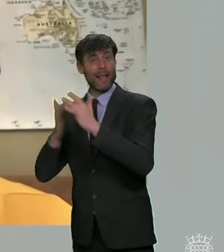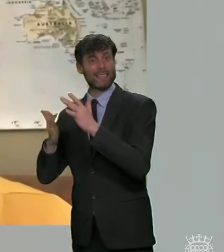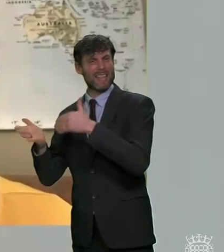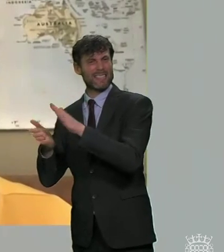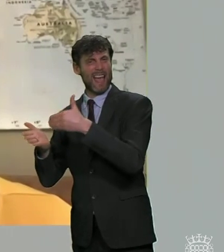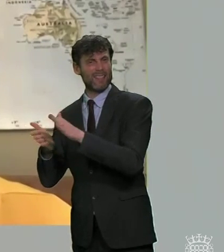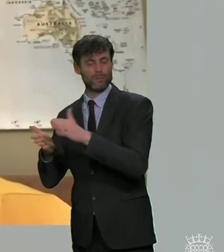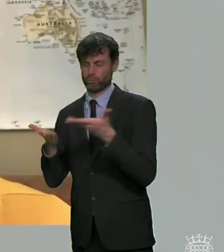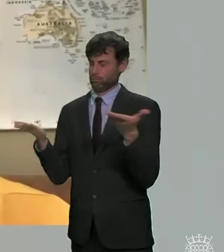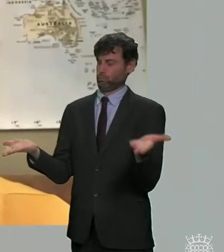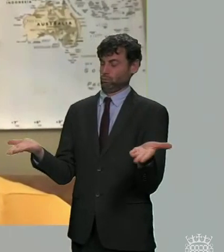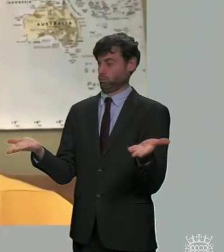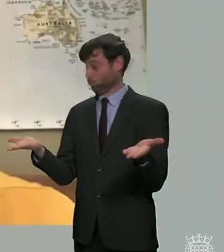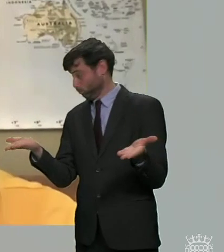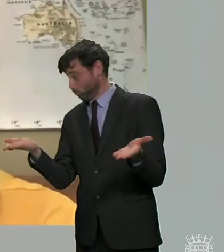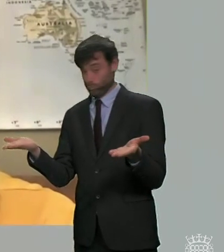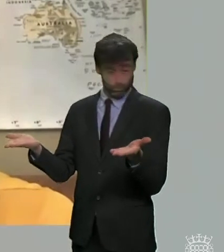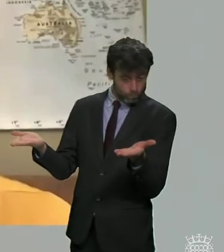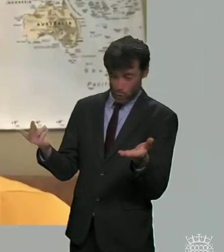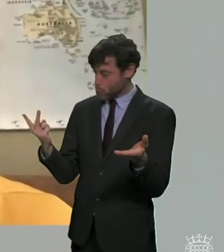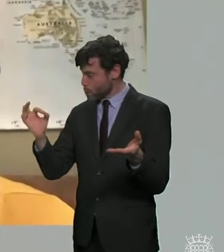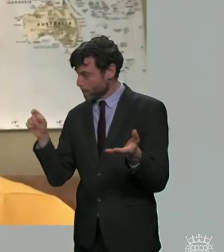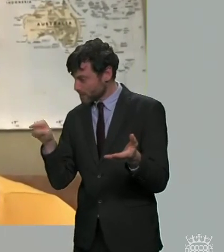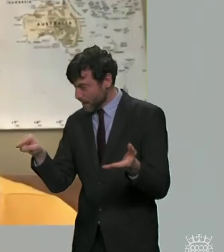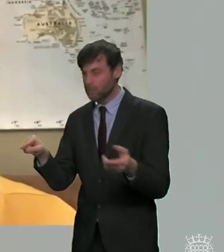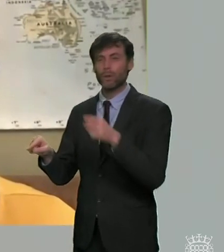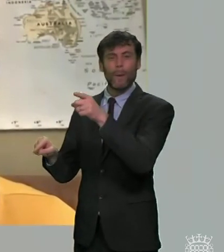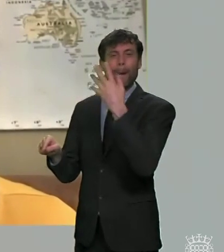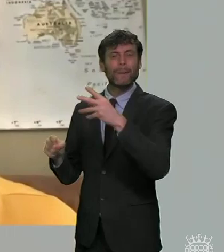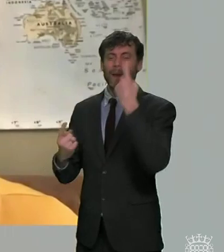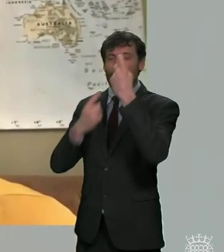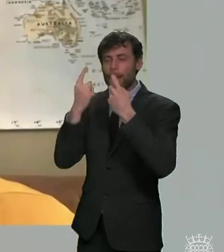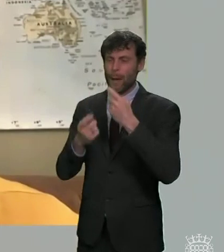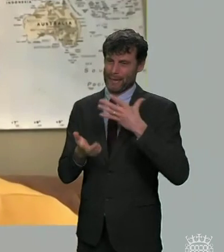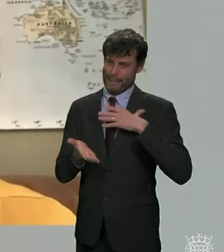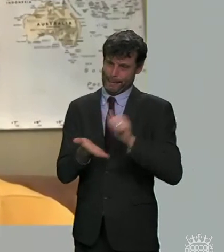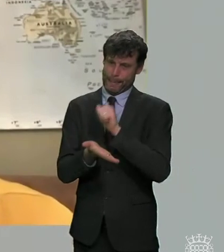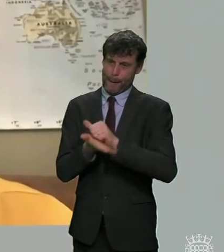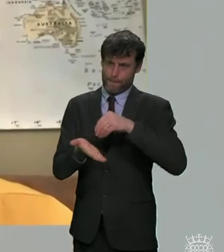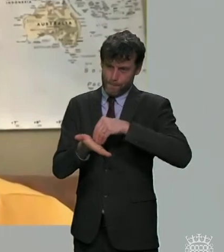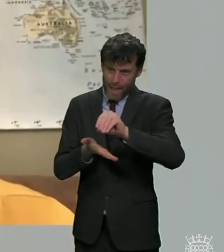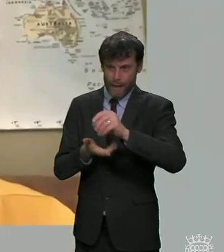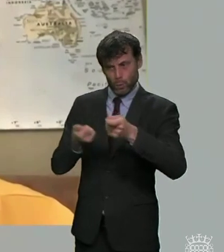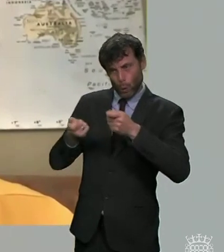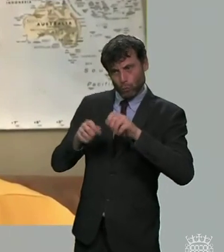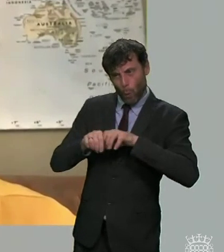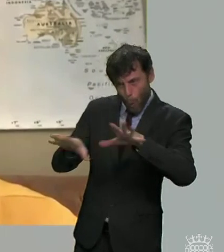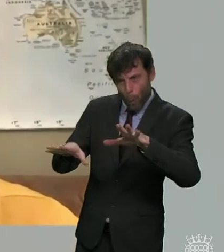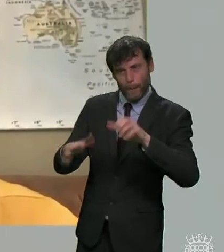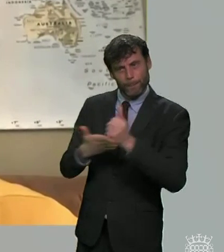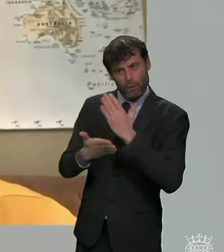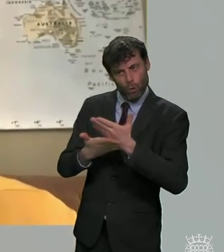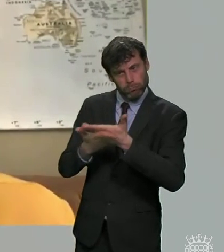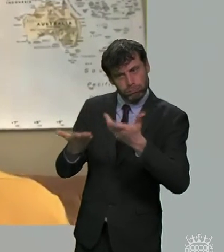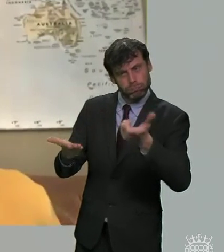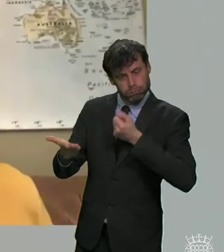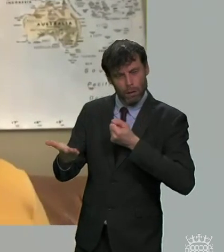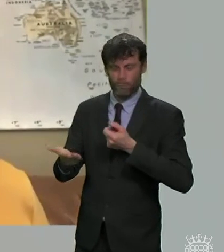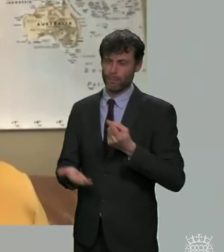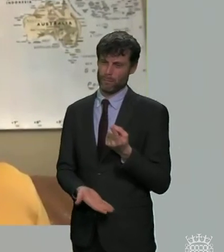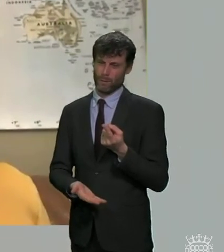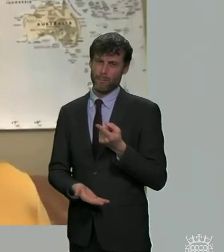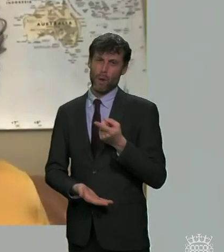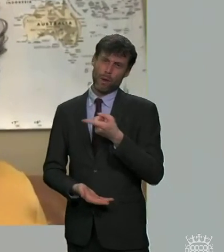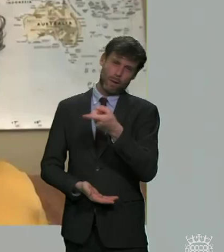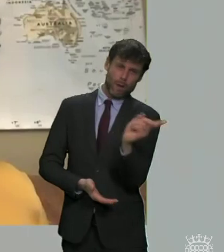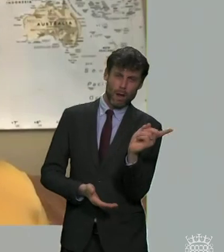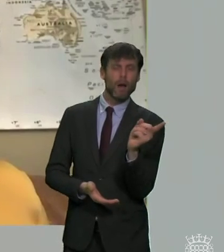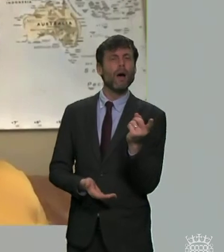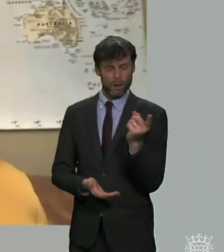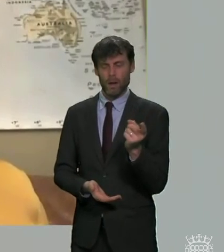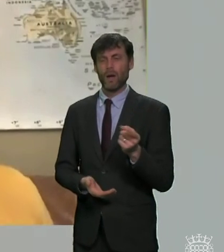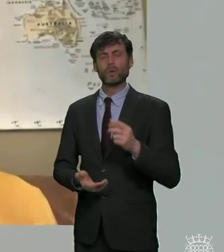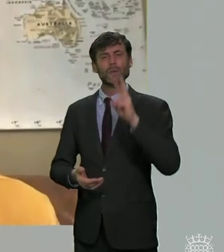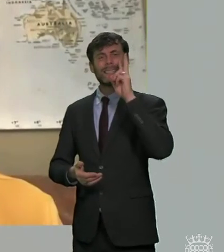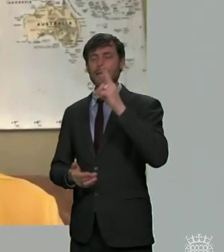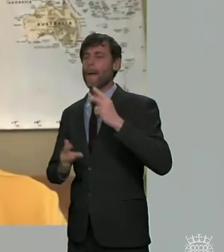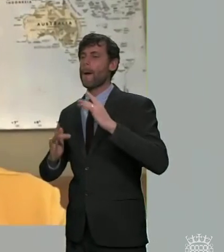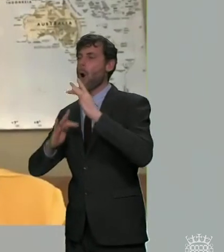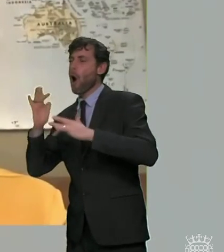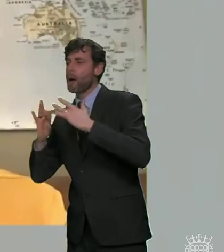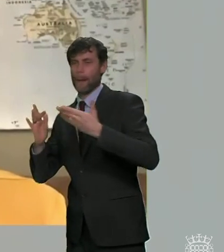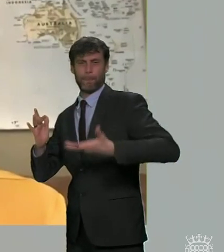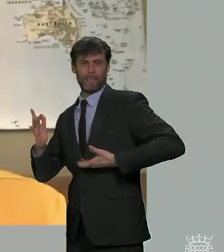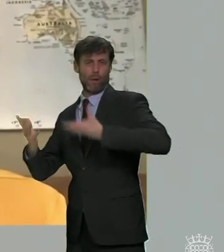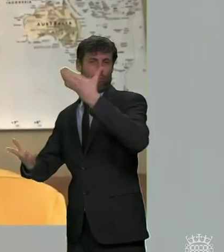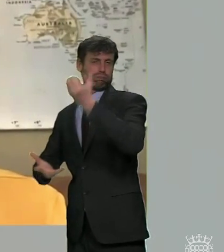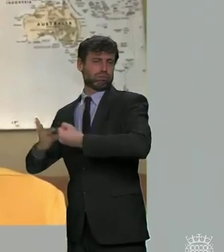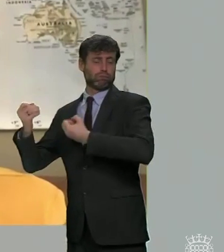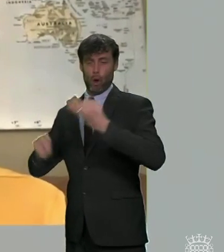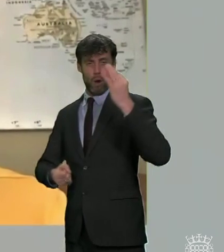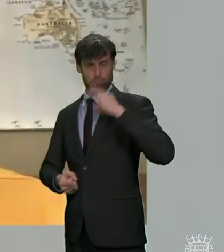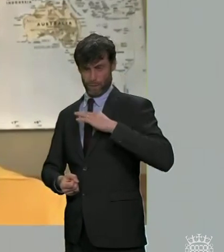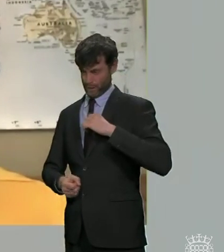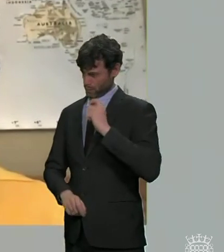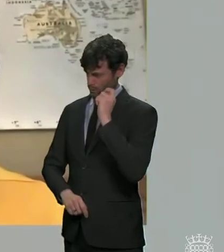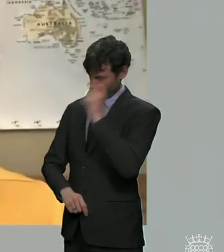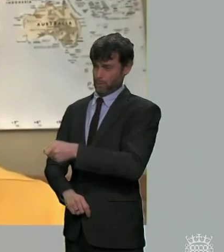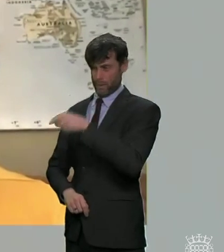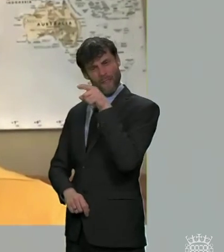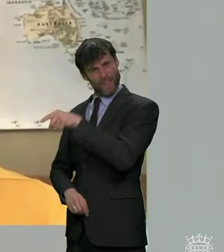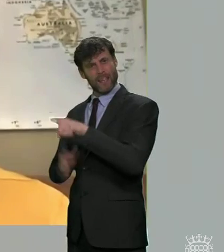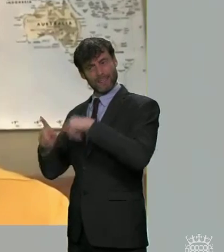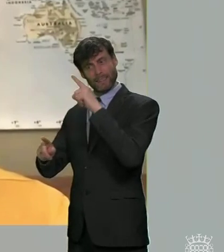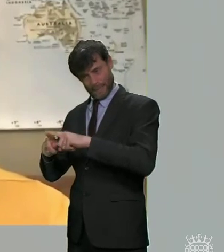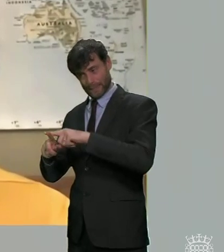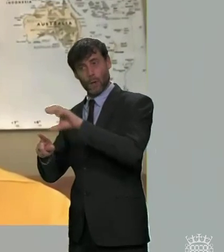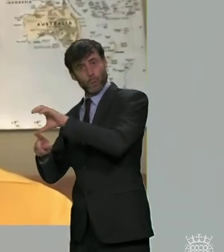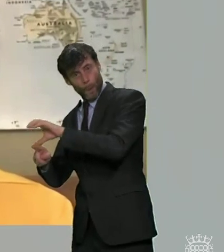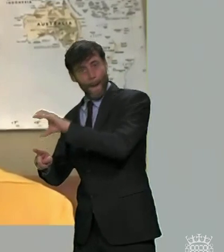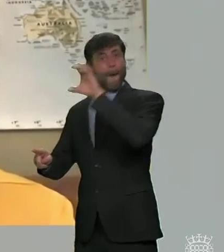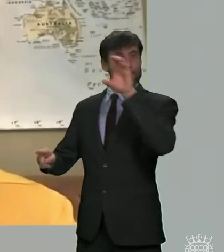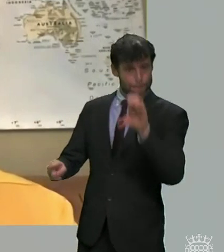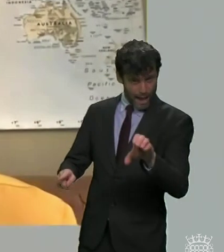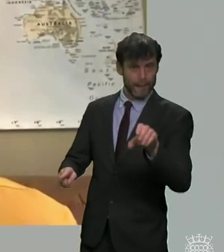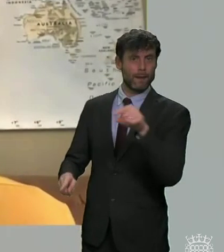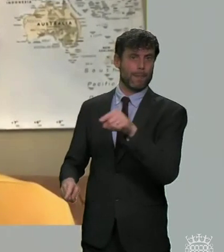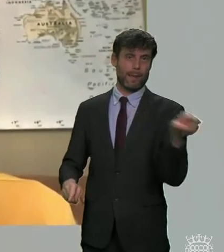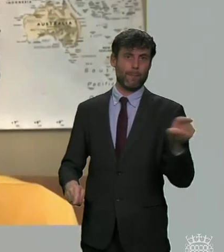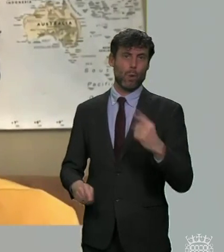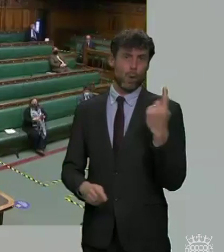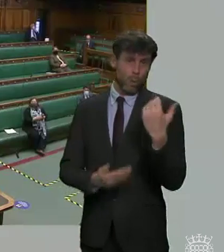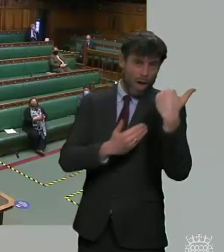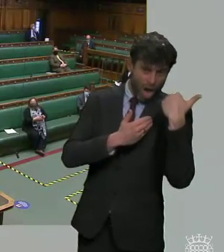What possible reason can the Prime Minister and his Chancellor, who both talked about the need to pay for this pandemic, have to not apply a modest windfall tax on those businesses who have benefited so much from the pandemic, in order to properly pay those staff who worked so hard to bring us through the pandemic?